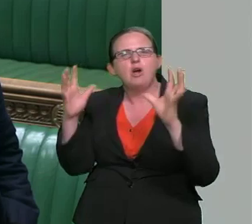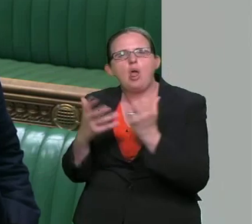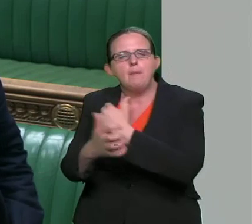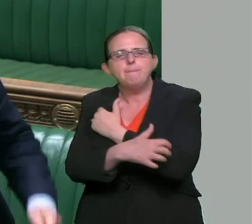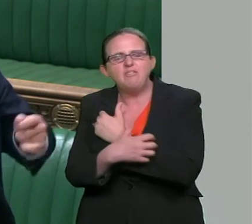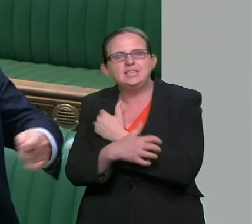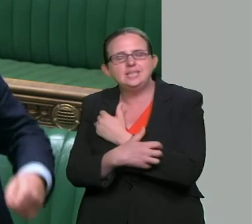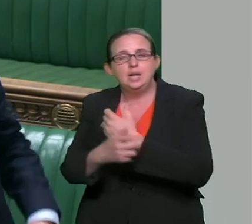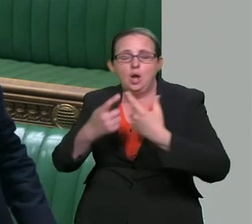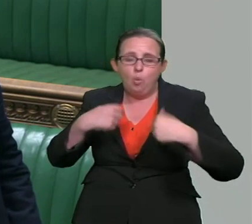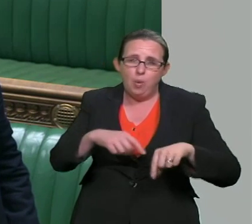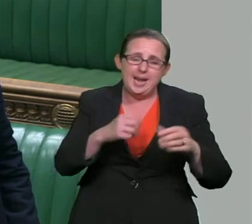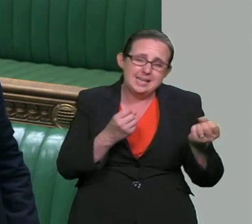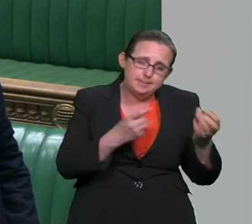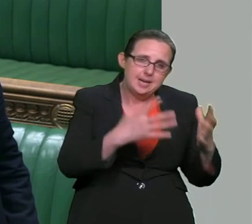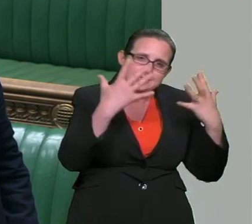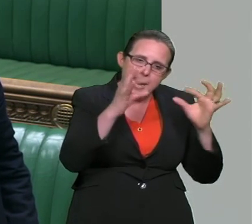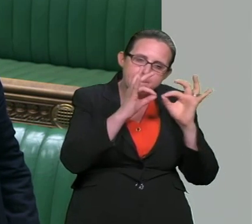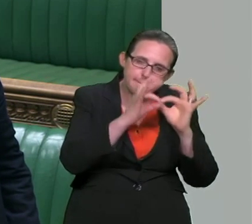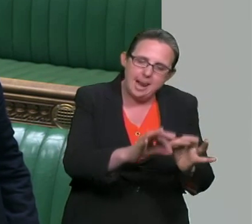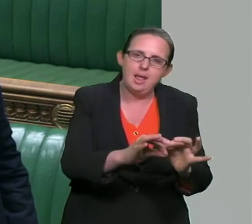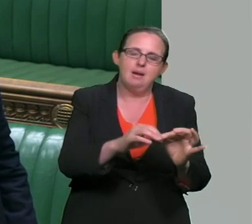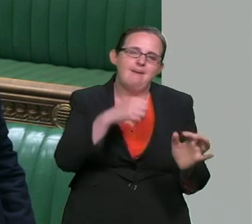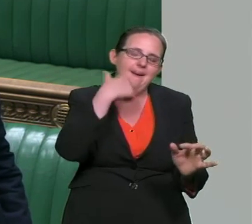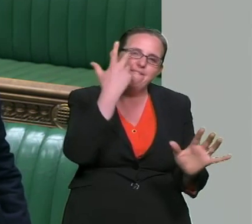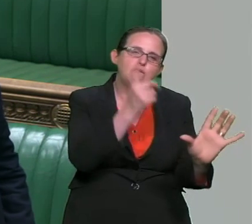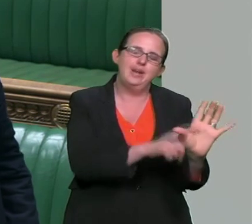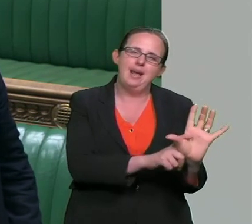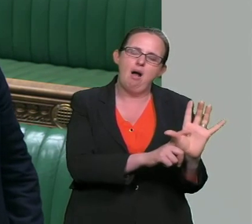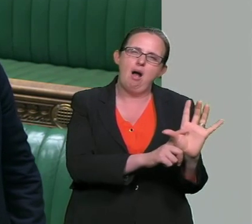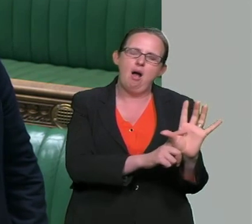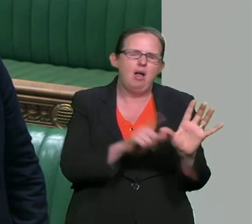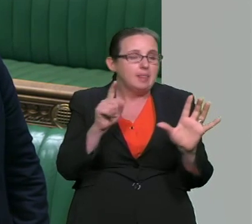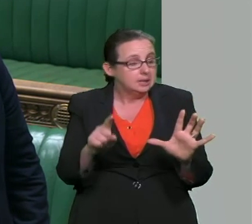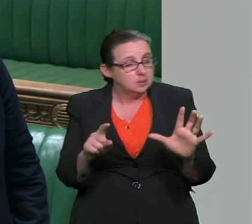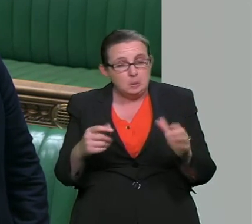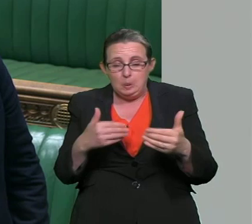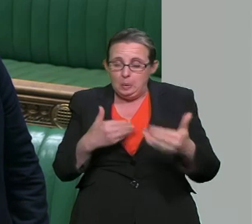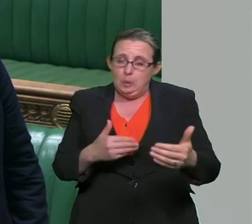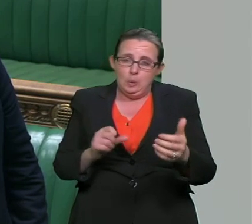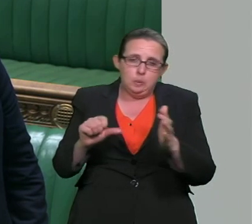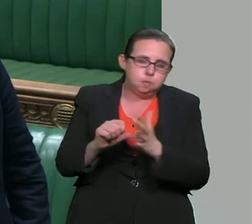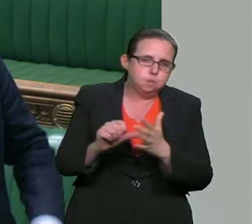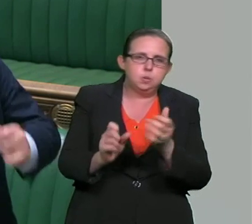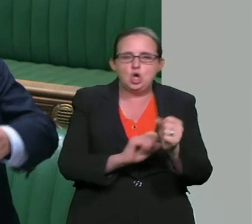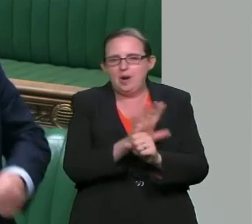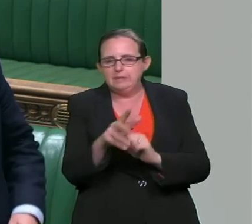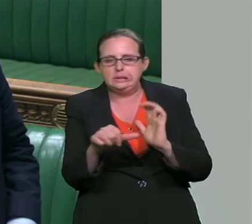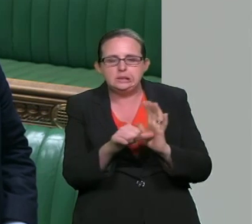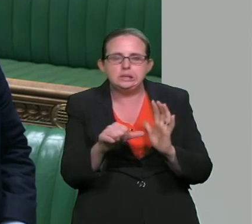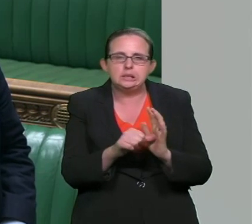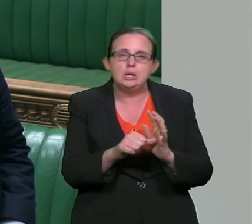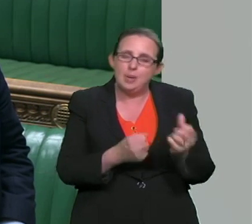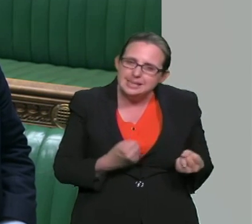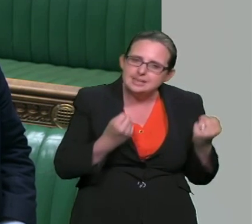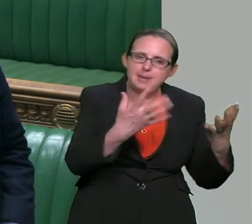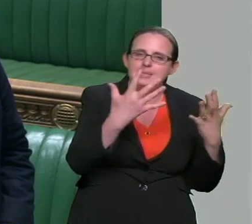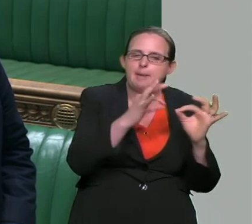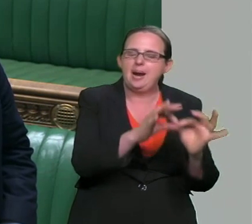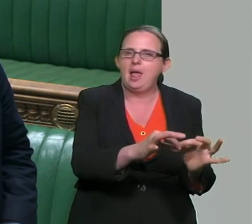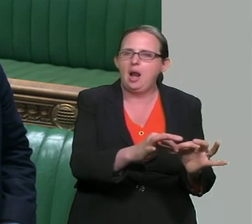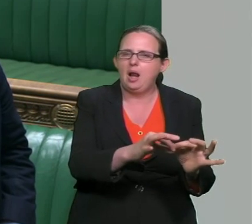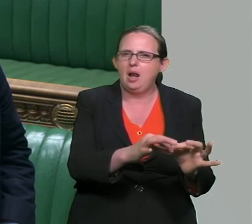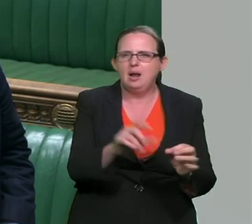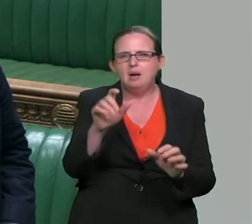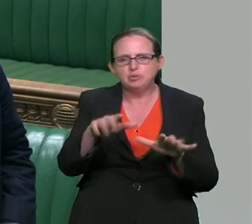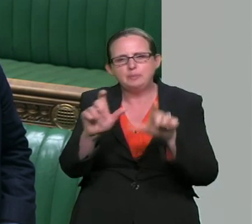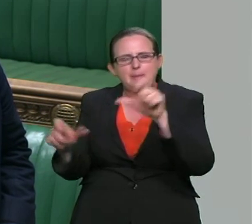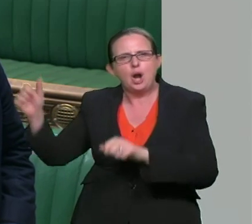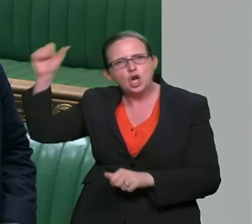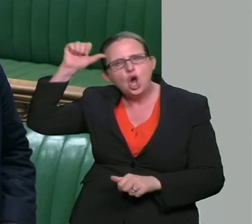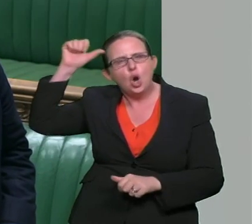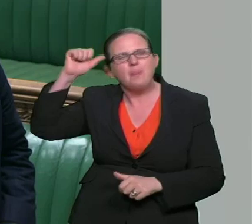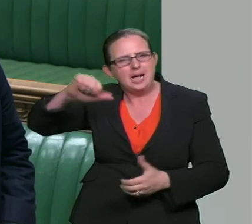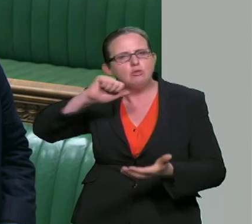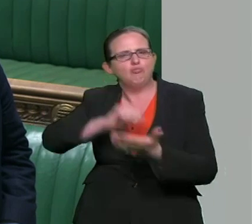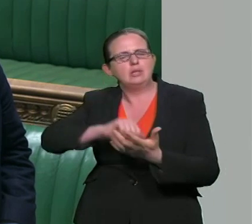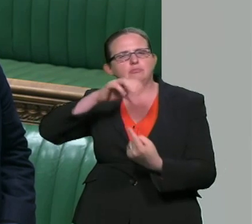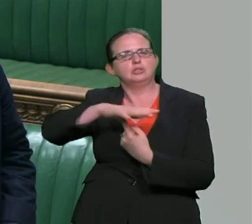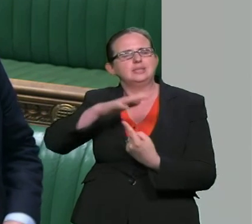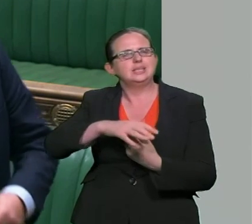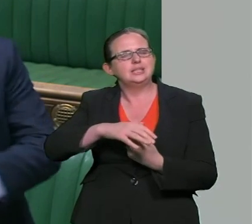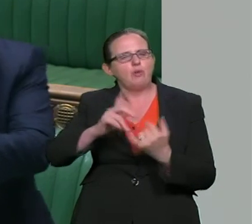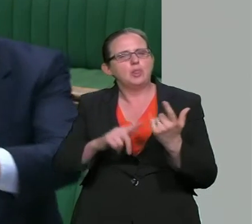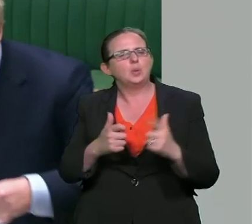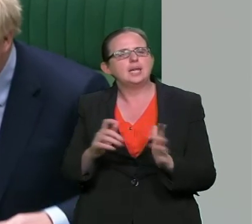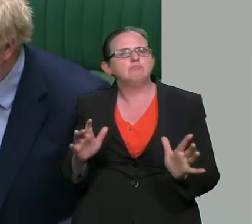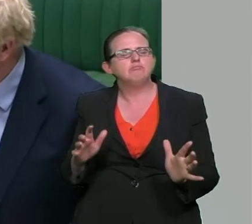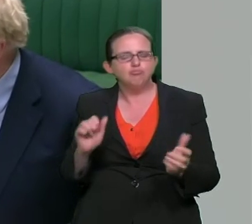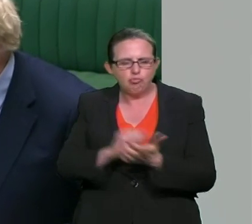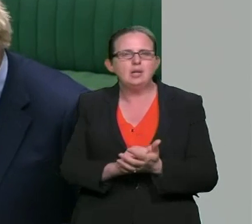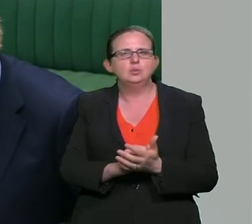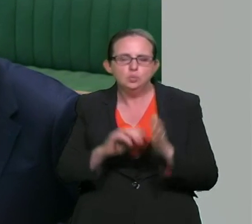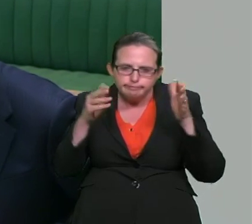We are spending £10 billion a year at a time of acute financial difficulty for this country, and I think the British people know that that is the right priority for this country.